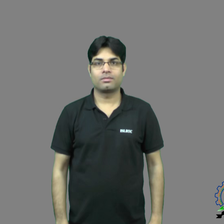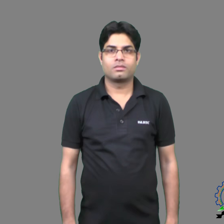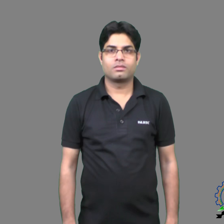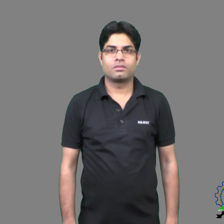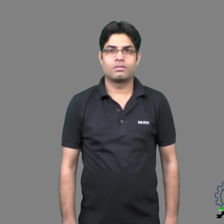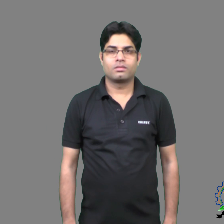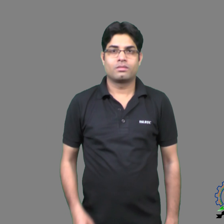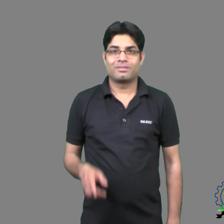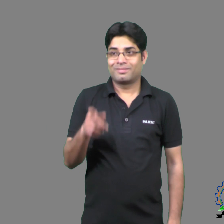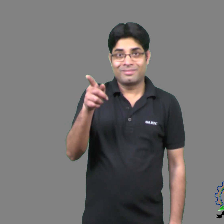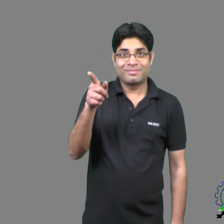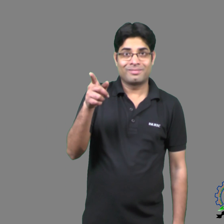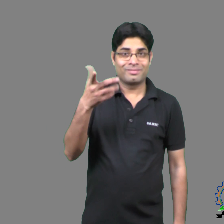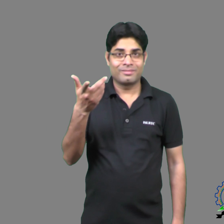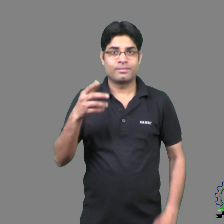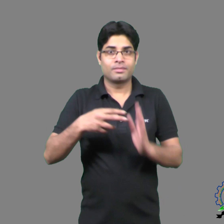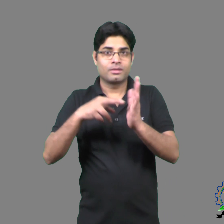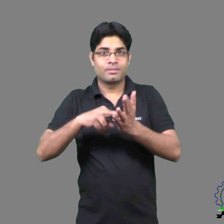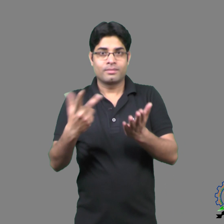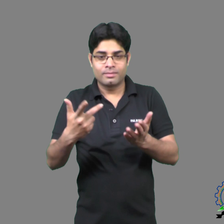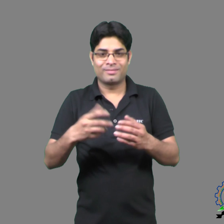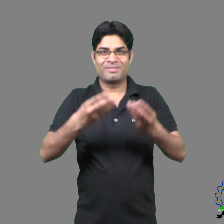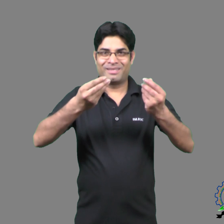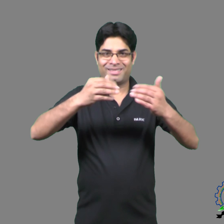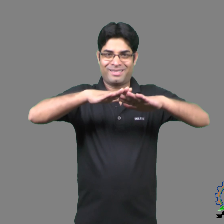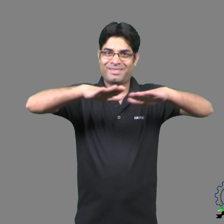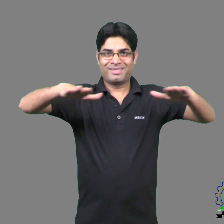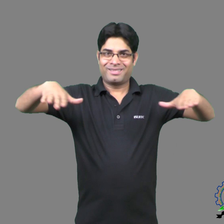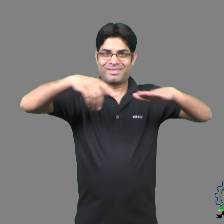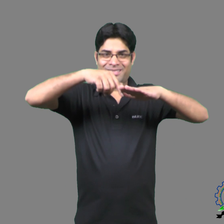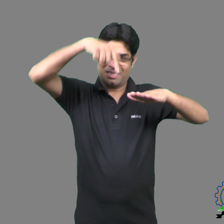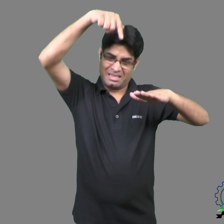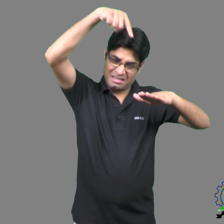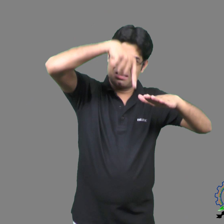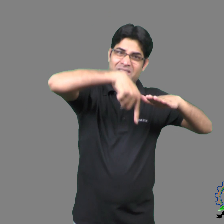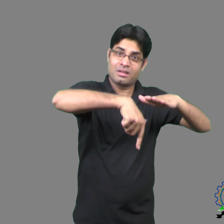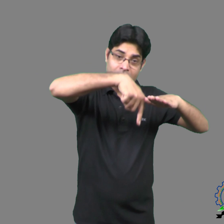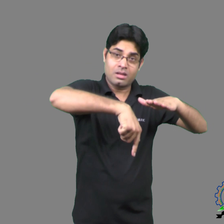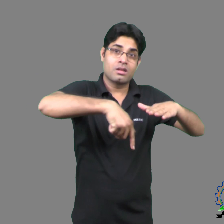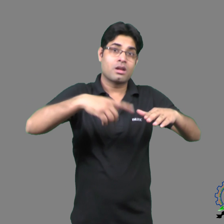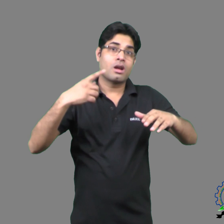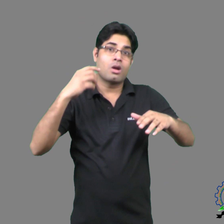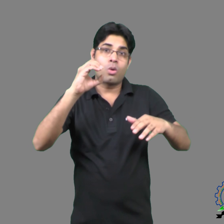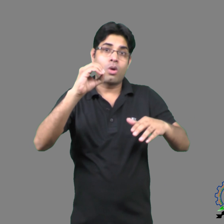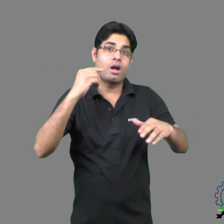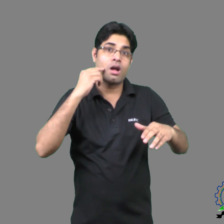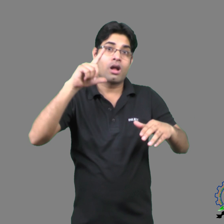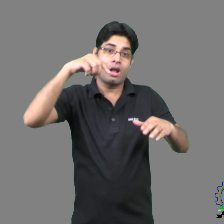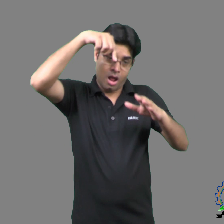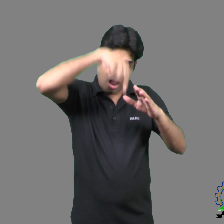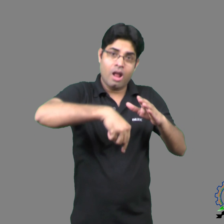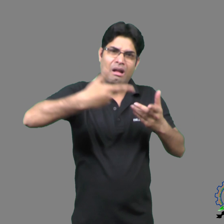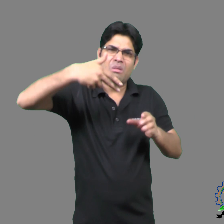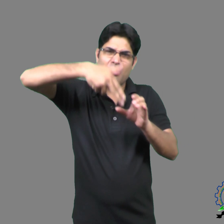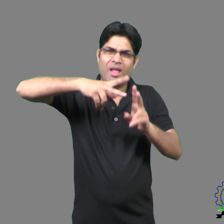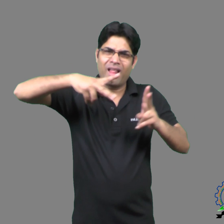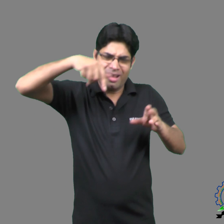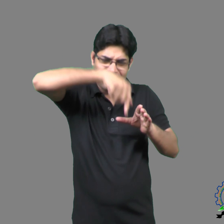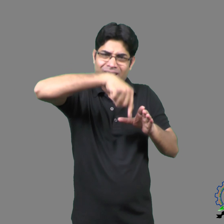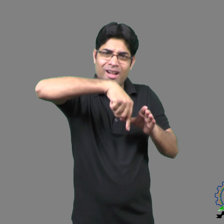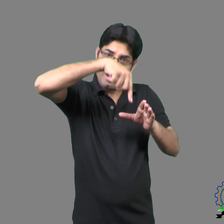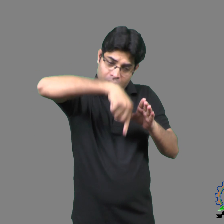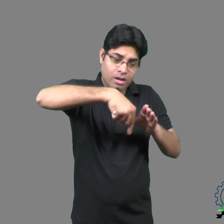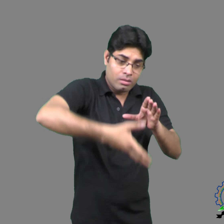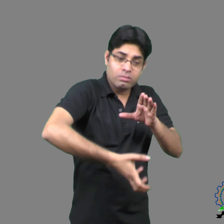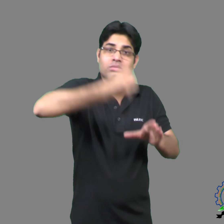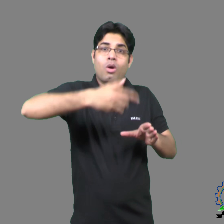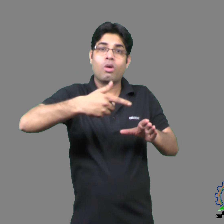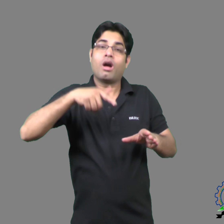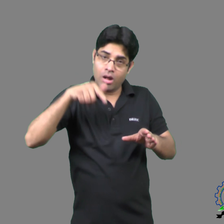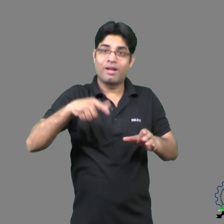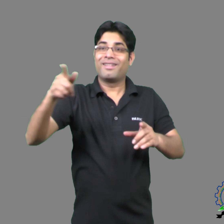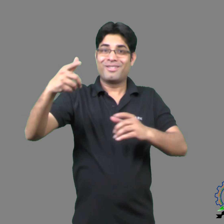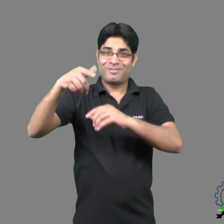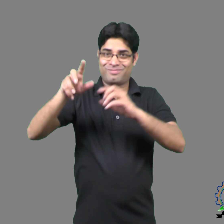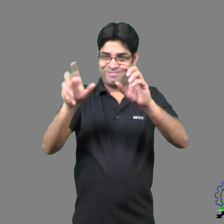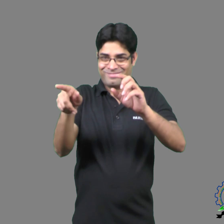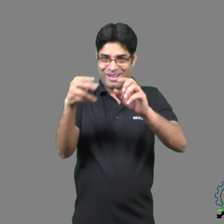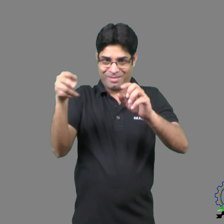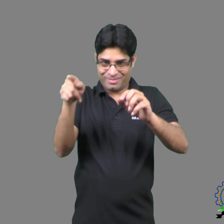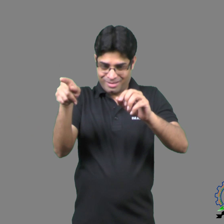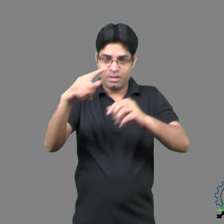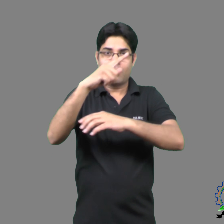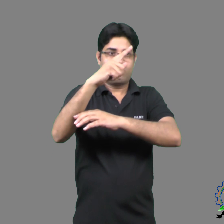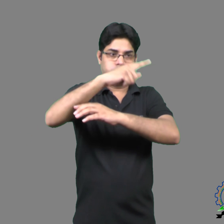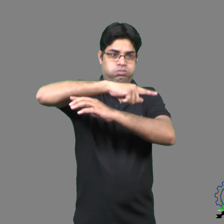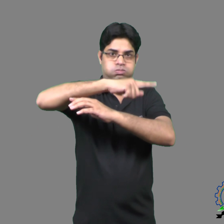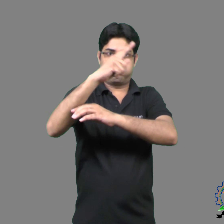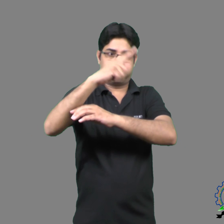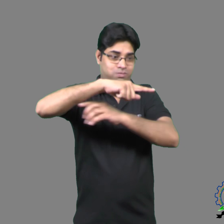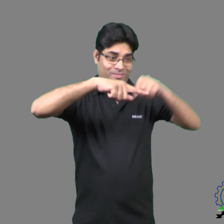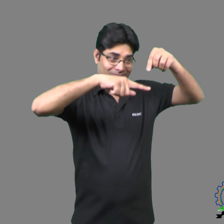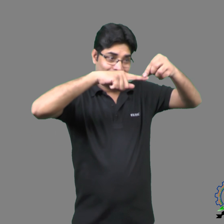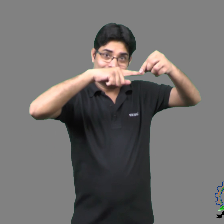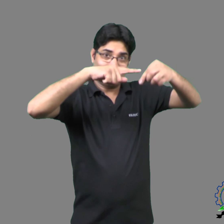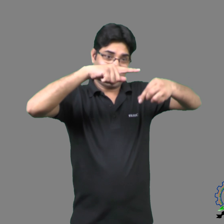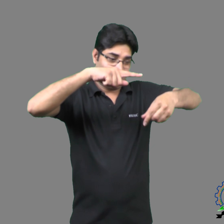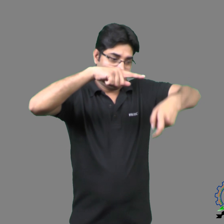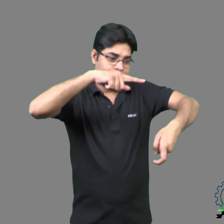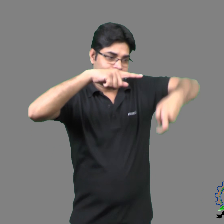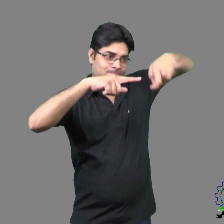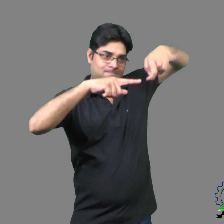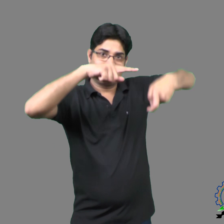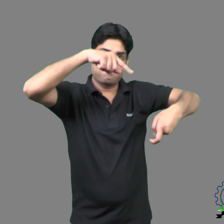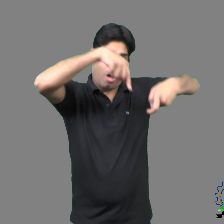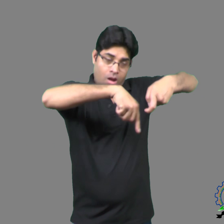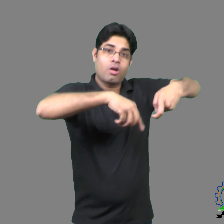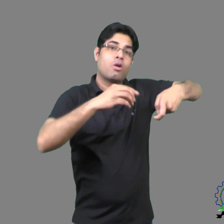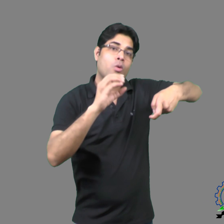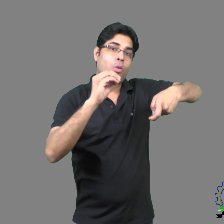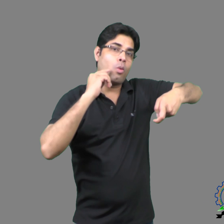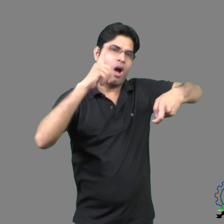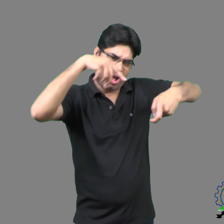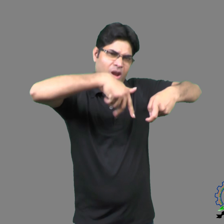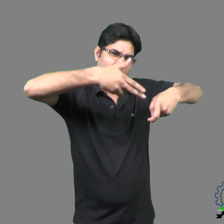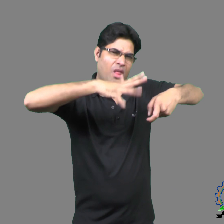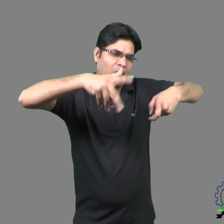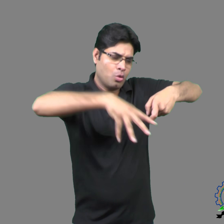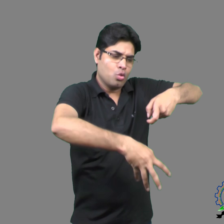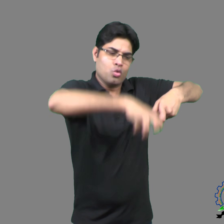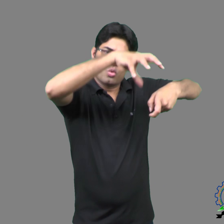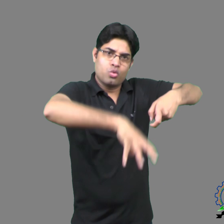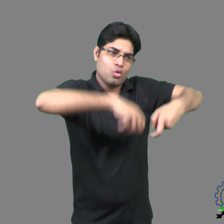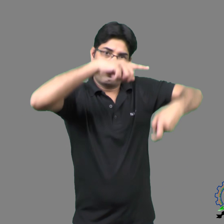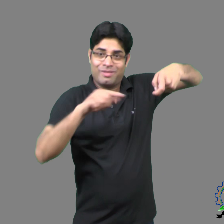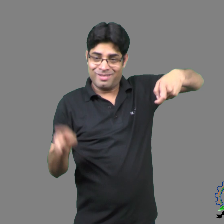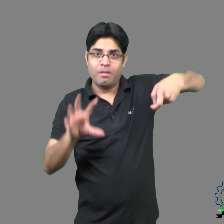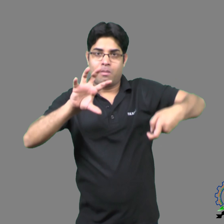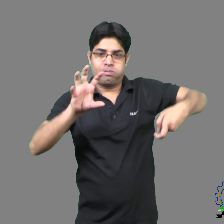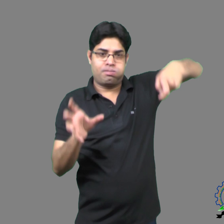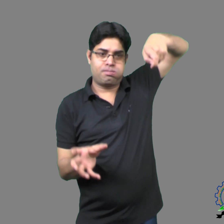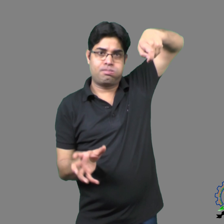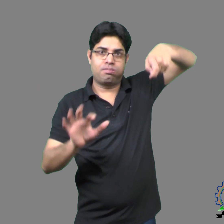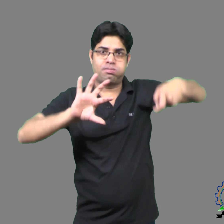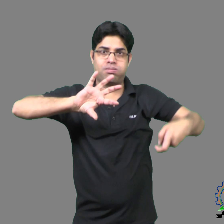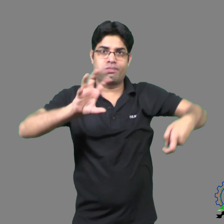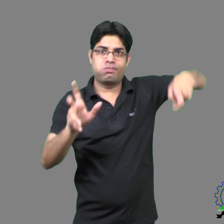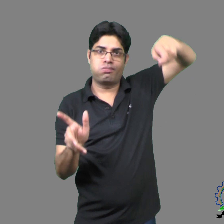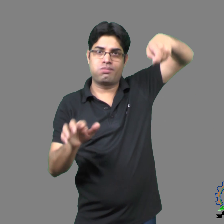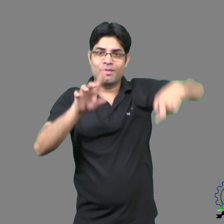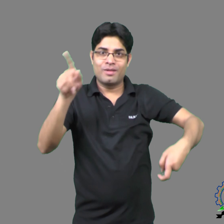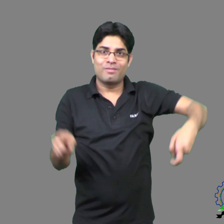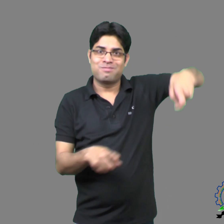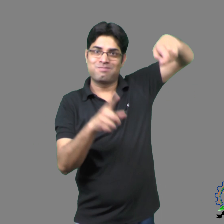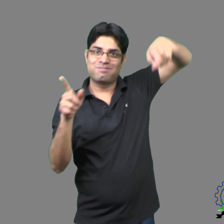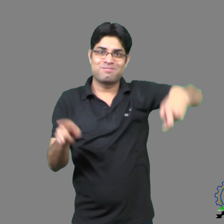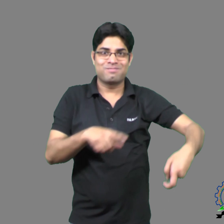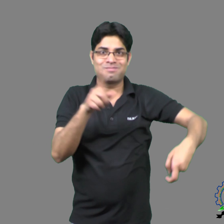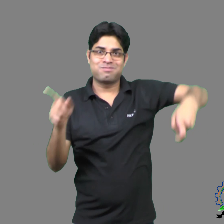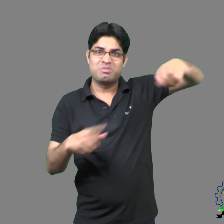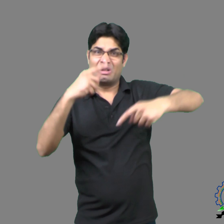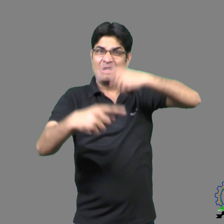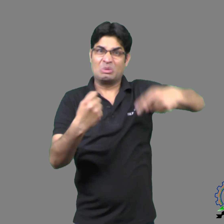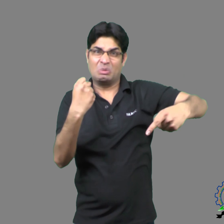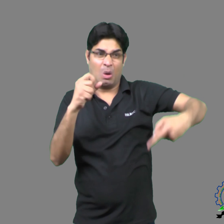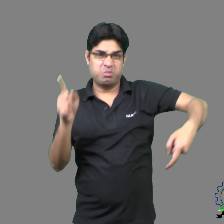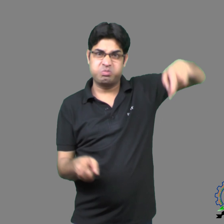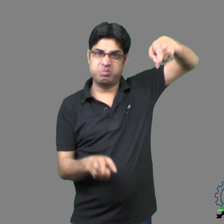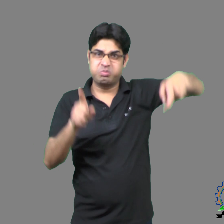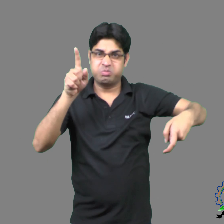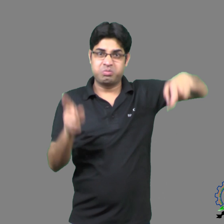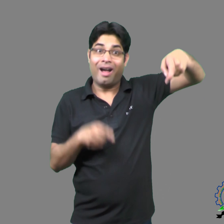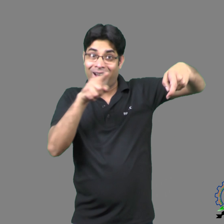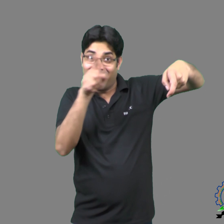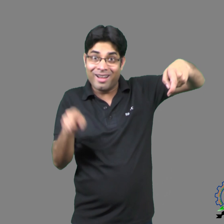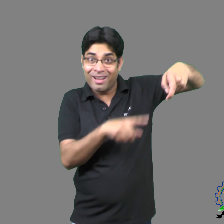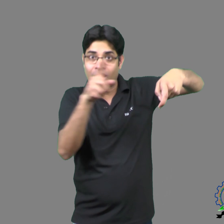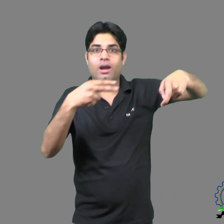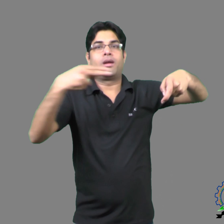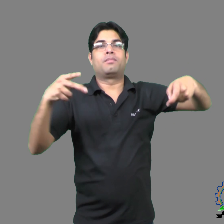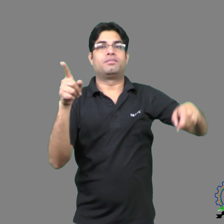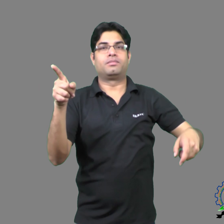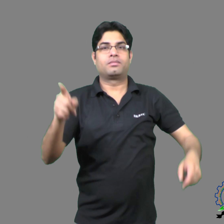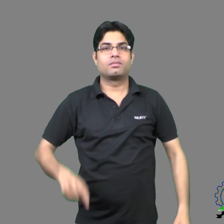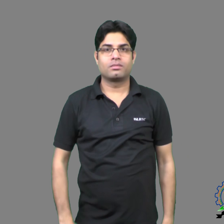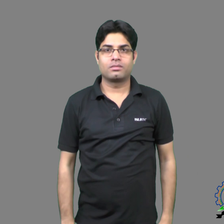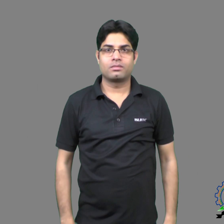Pumpjack